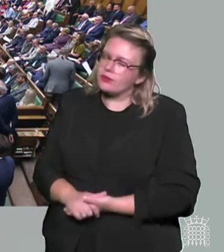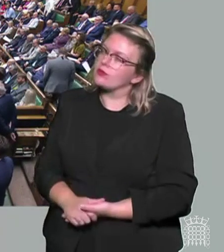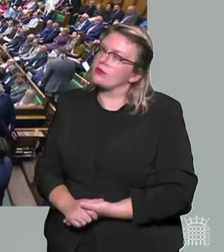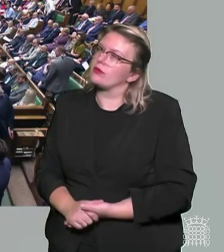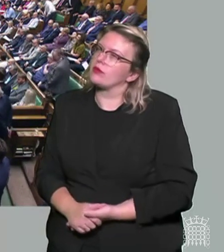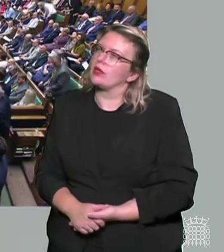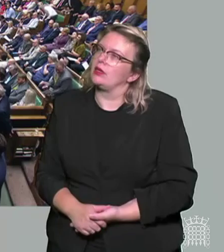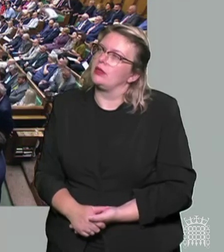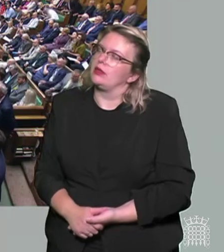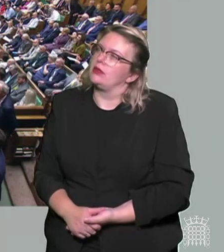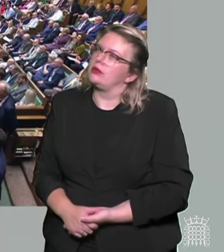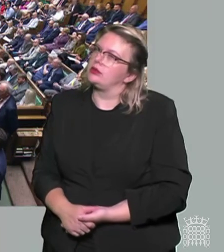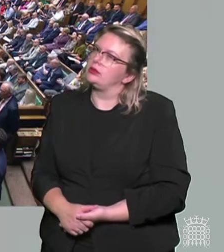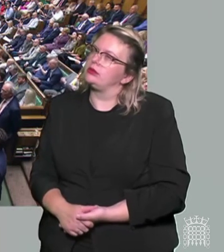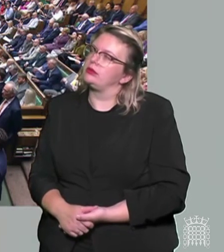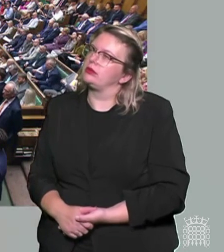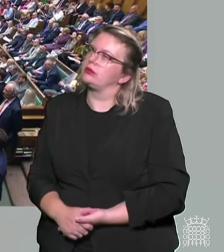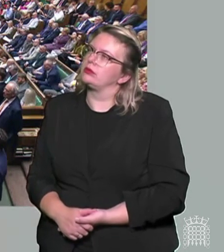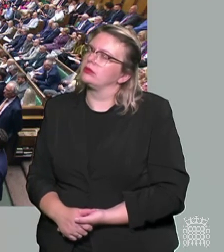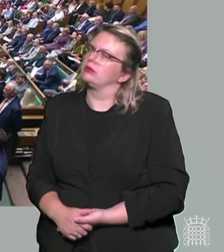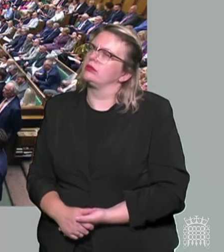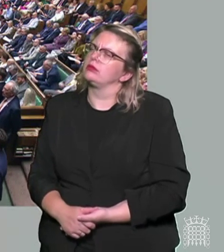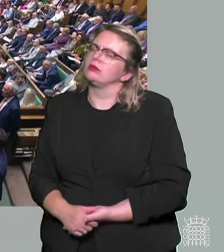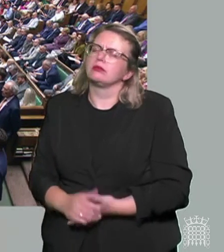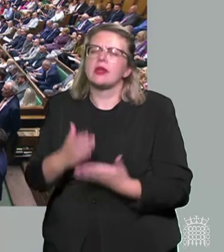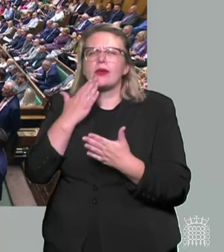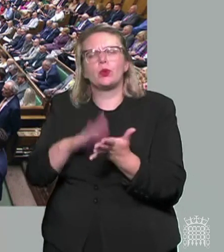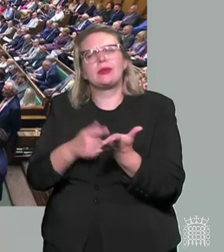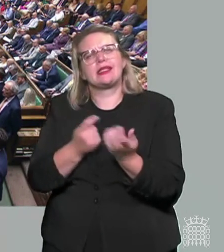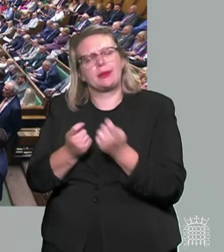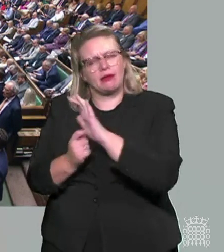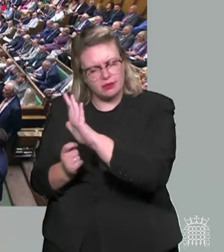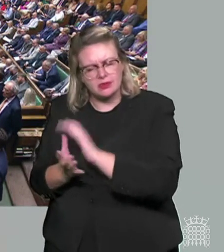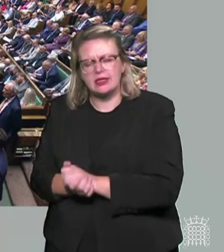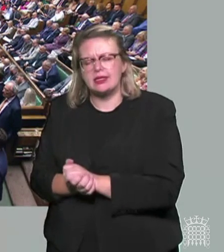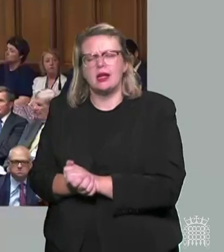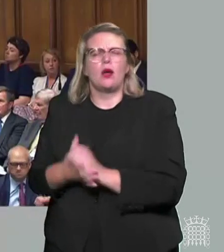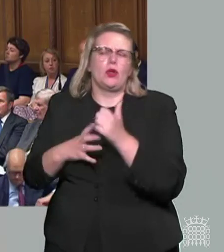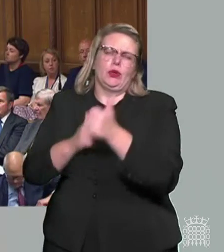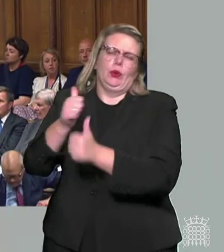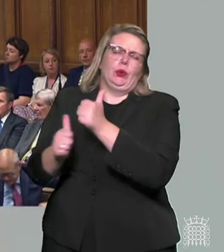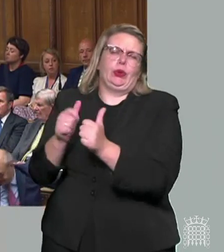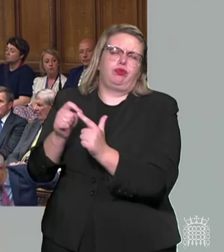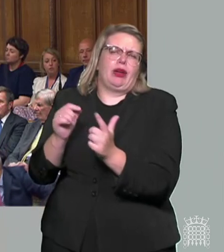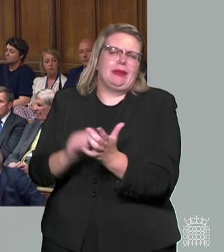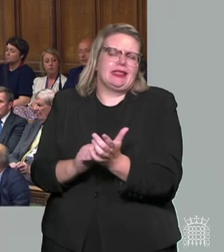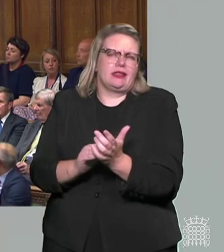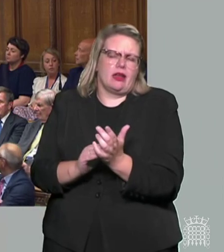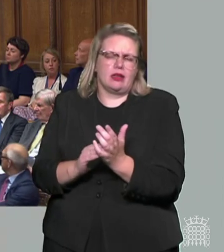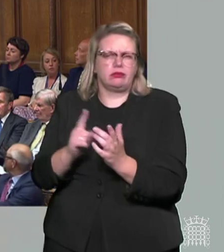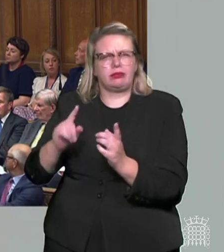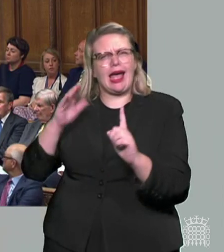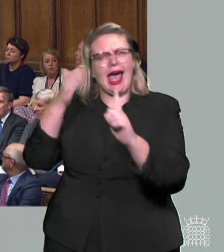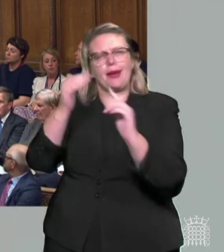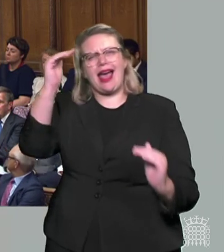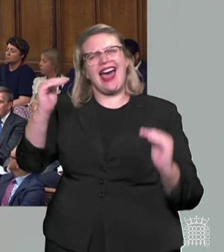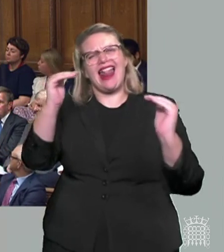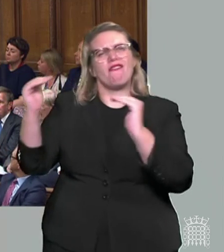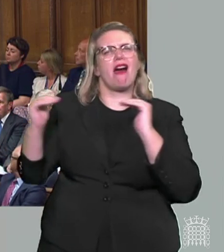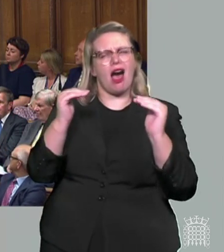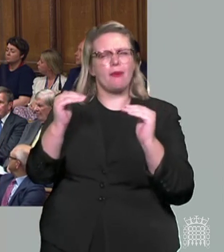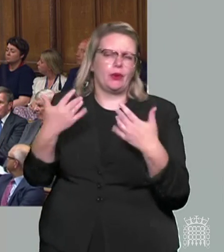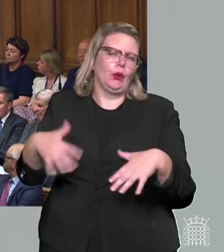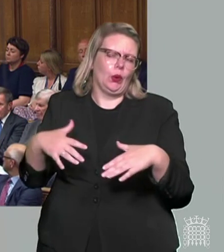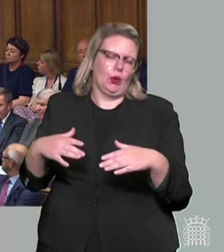I congratulate my right honourable Friend on his work to tackle regional inequality in this country through his levelling-up agenda.